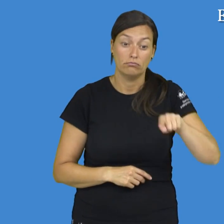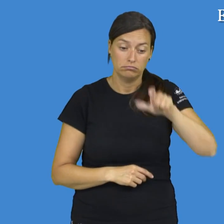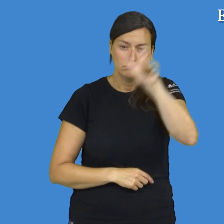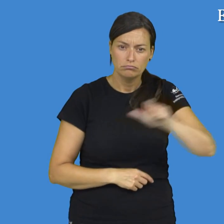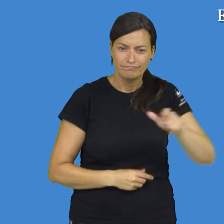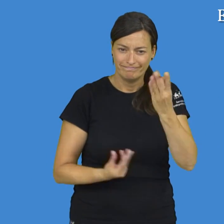persona